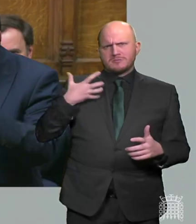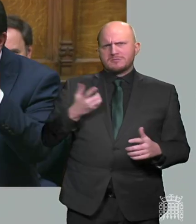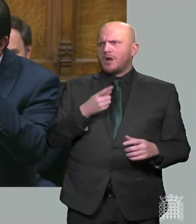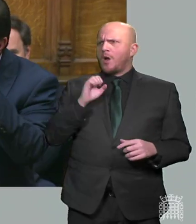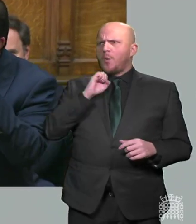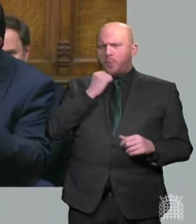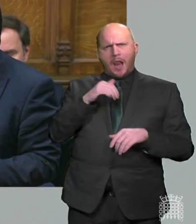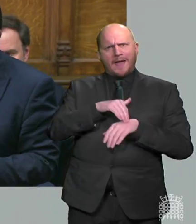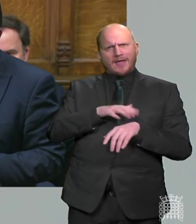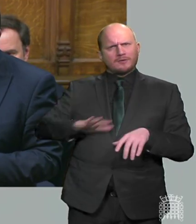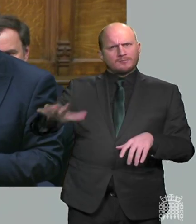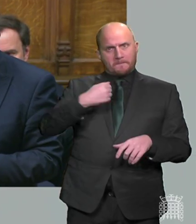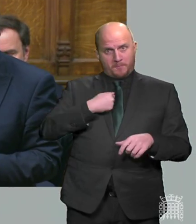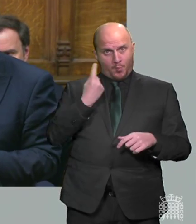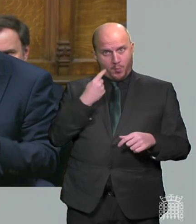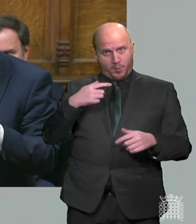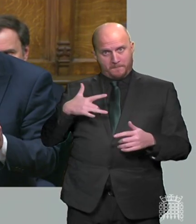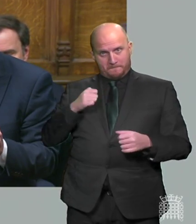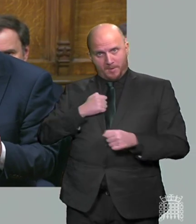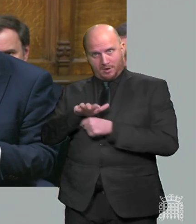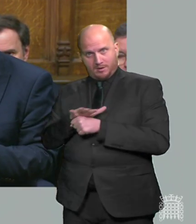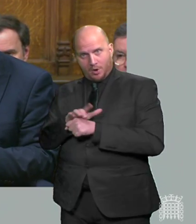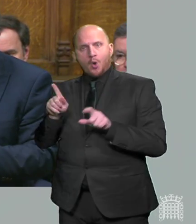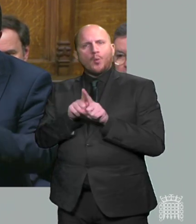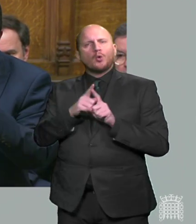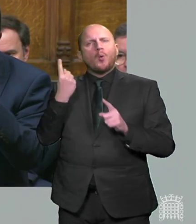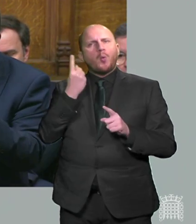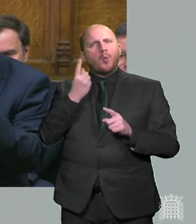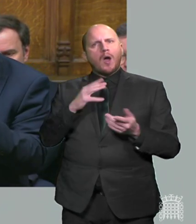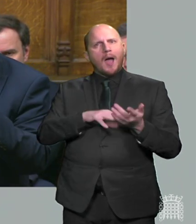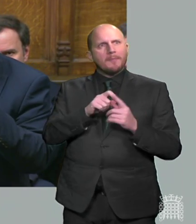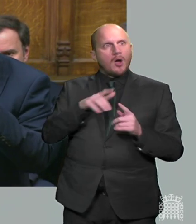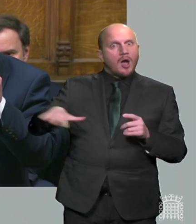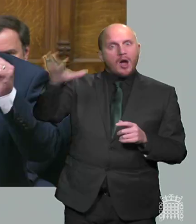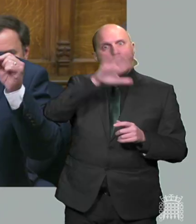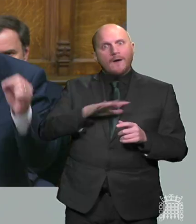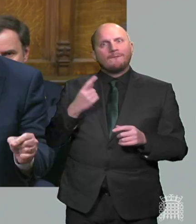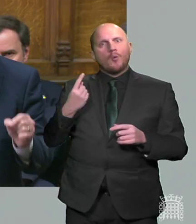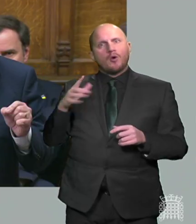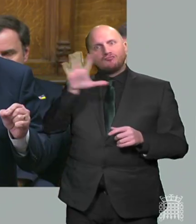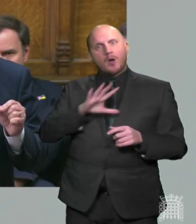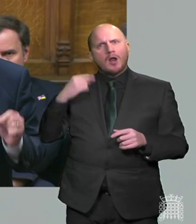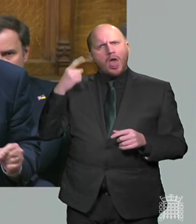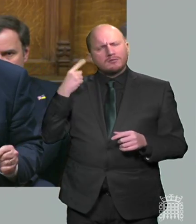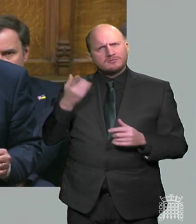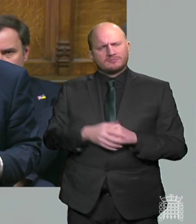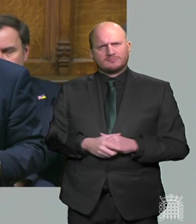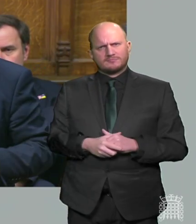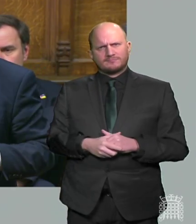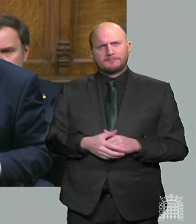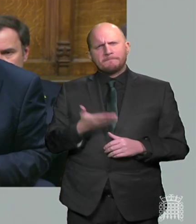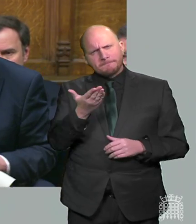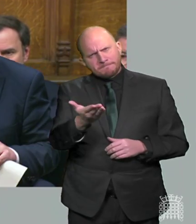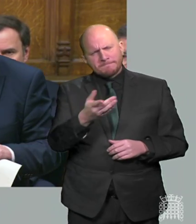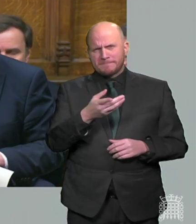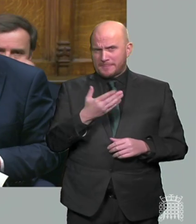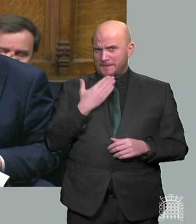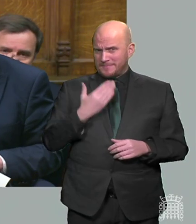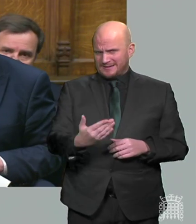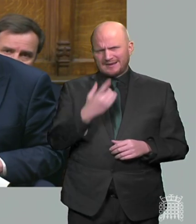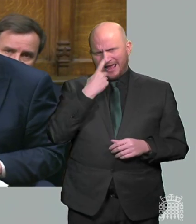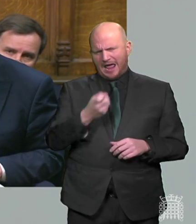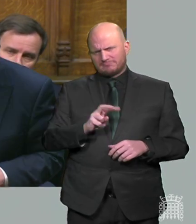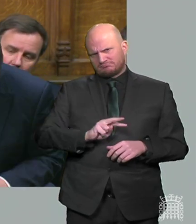Will my right honourable Friend urgently speak to the Secretary of State for Transport and encourage him to use the powers at his disposal to reverse this disastrous decision?